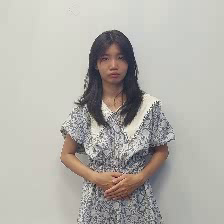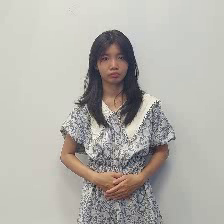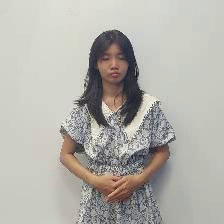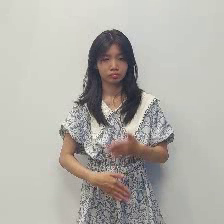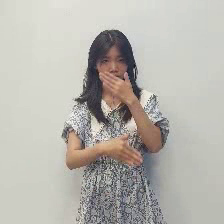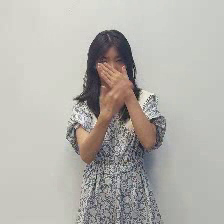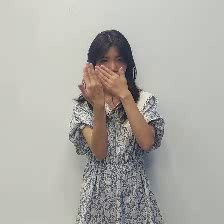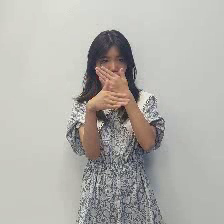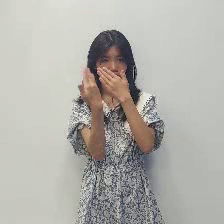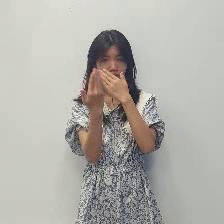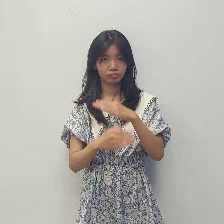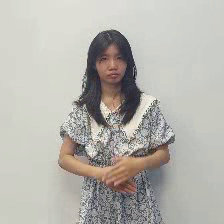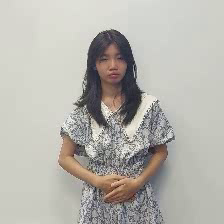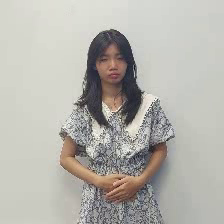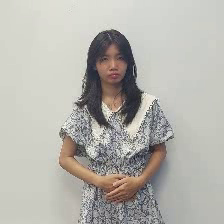Dễ